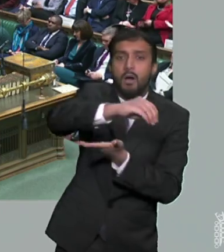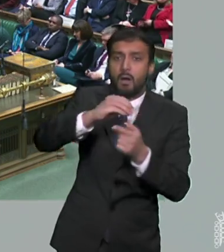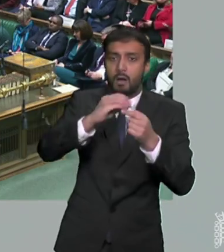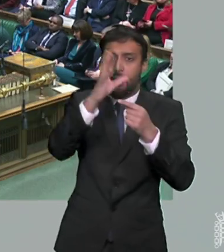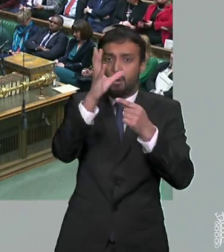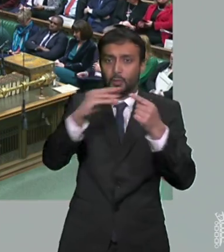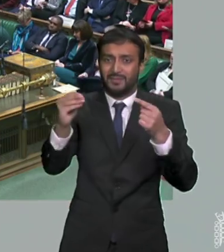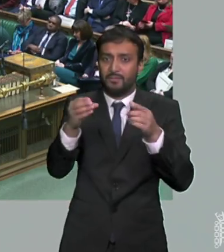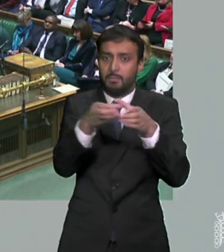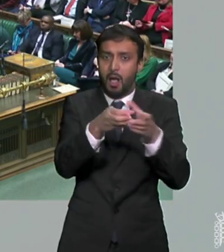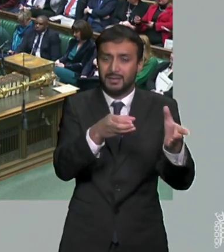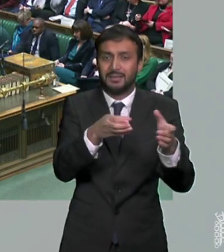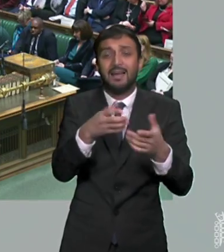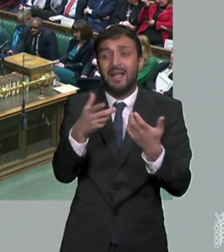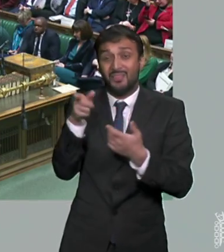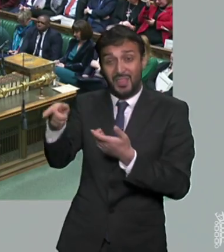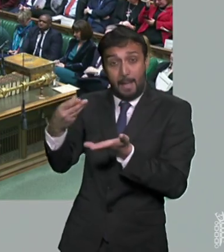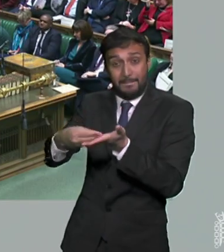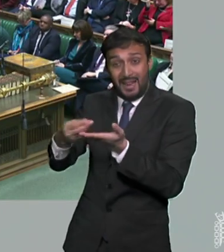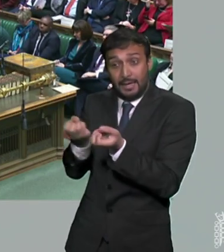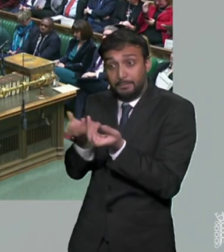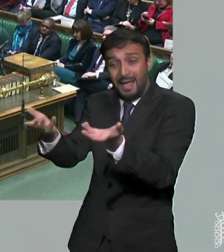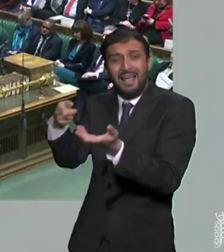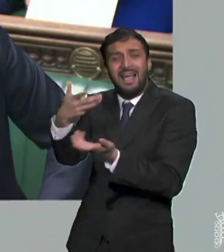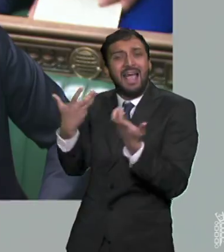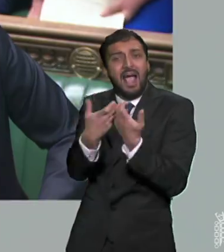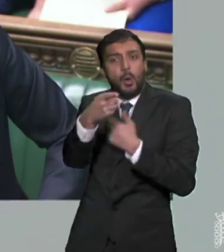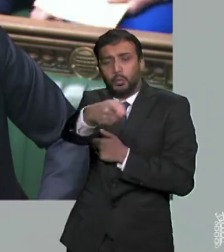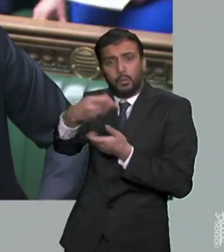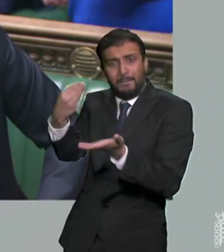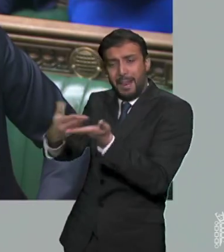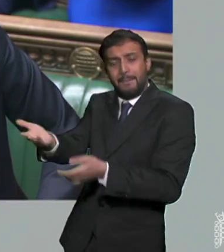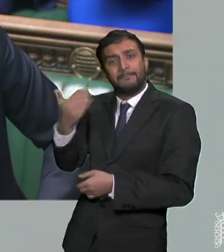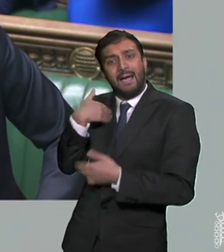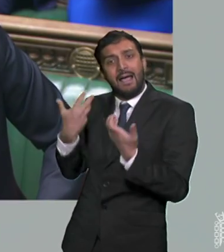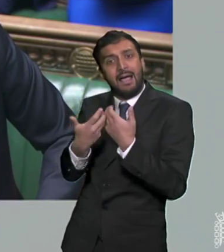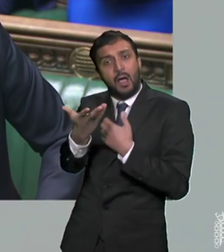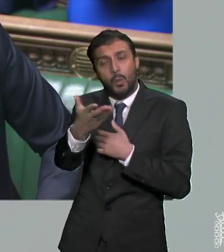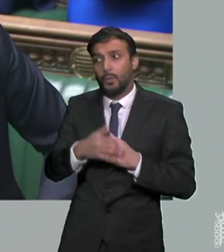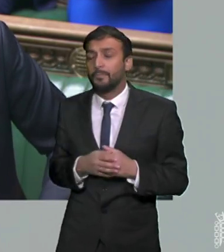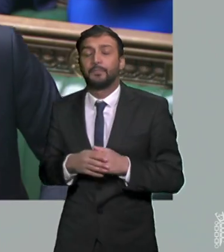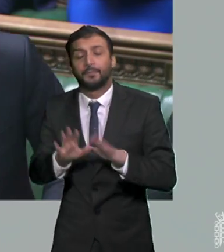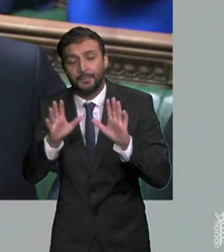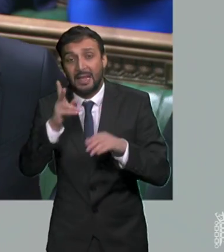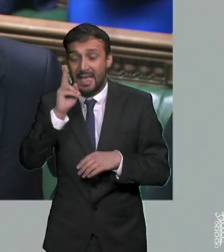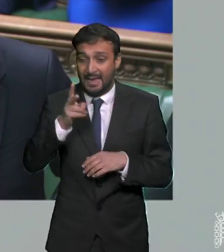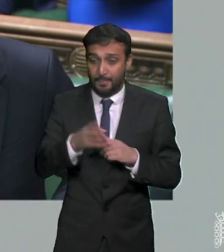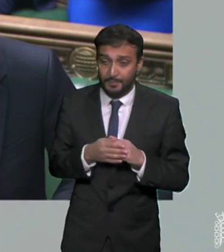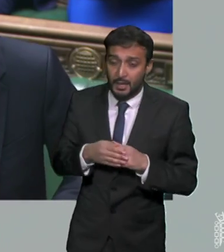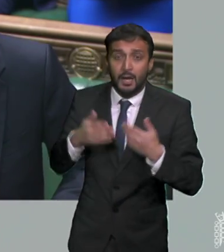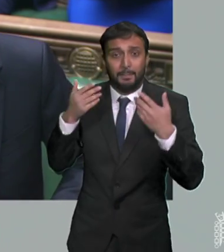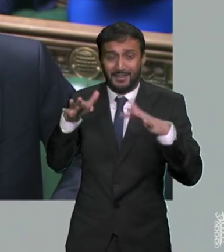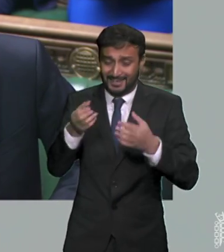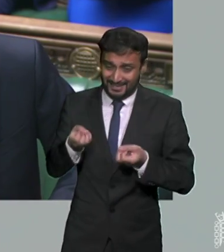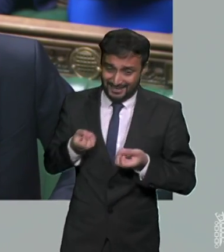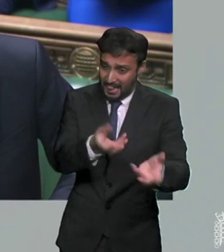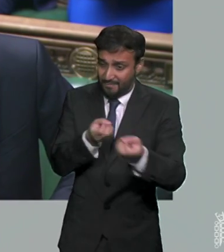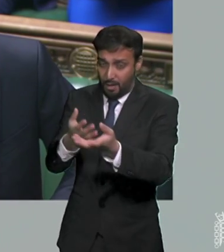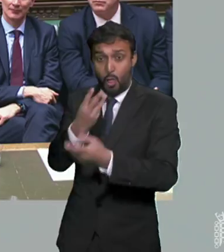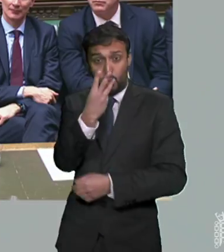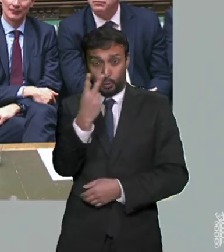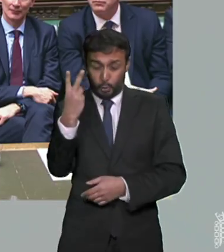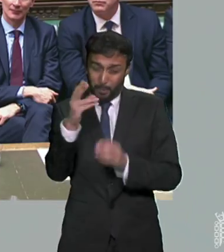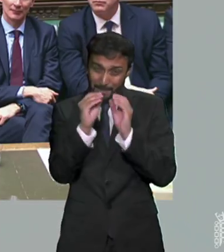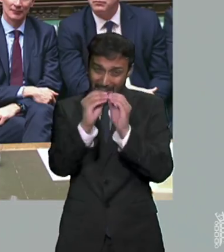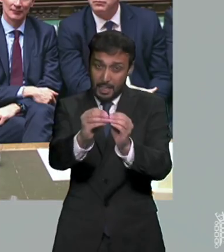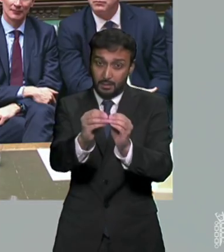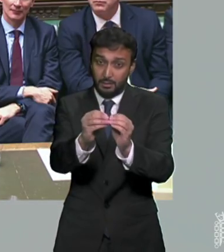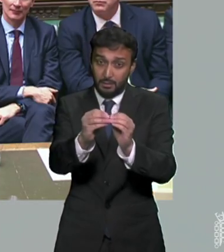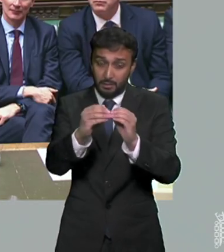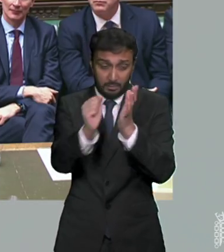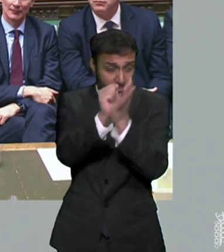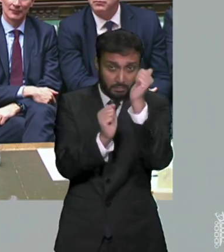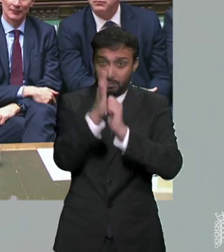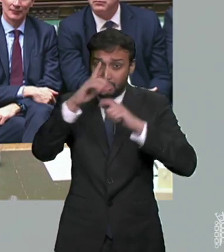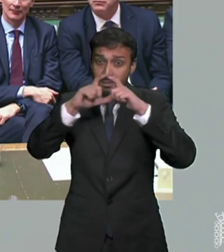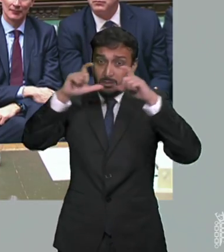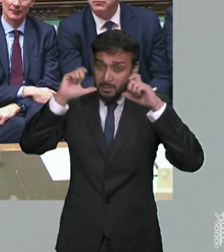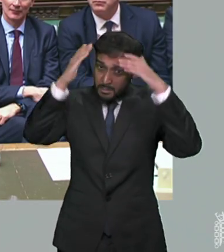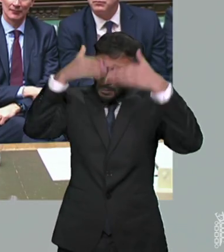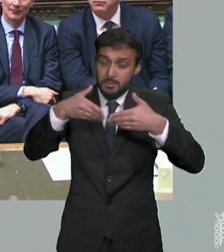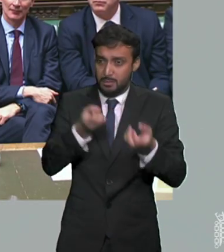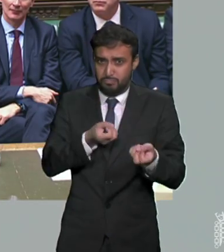Again, we delivered 32 billion pieces of PPE to the frontline at a time when there was a global shortage.